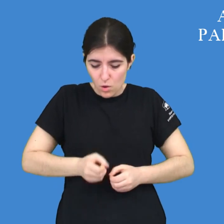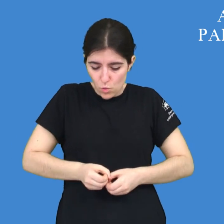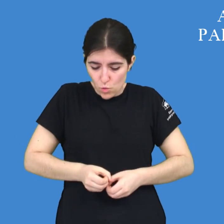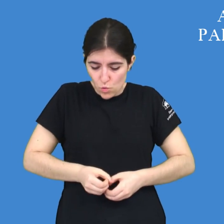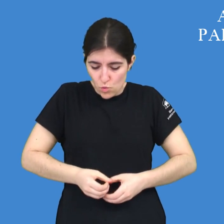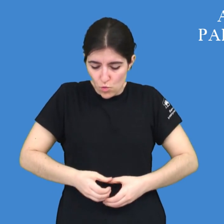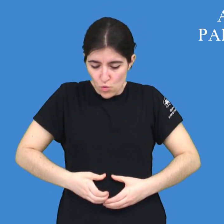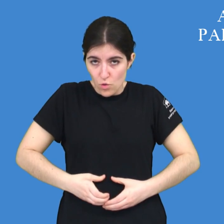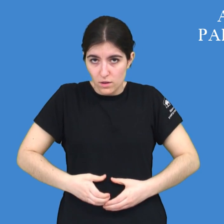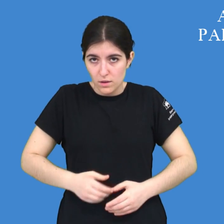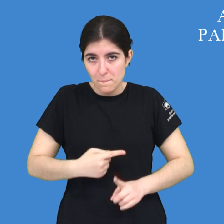incrementar